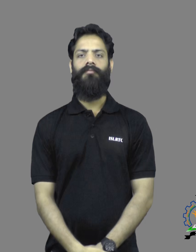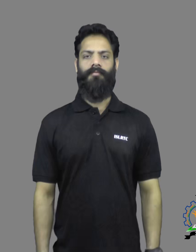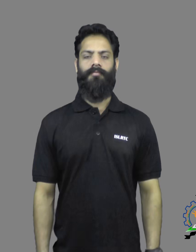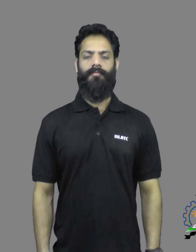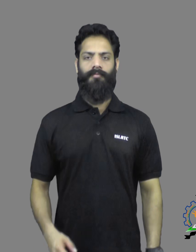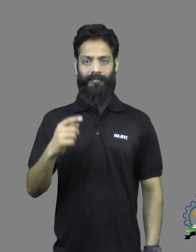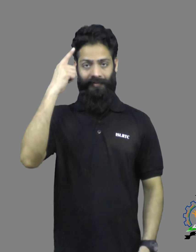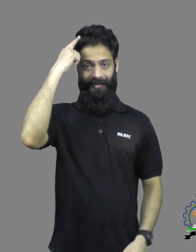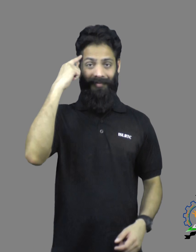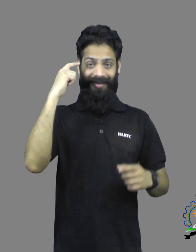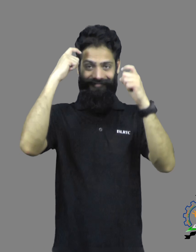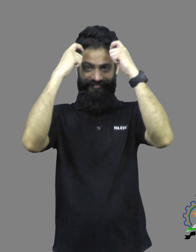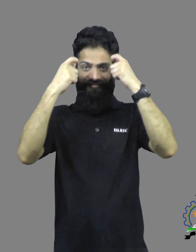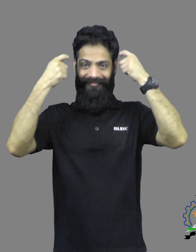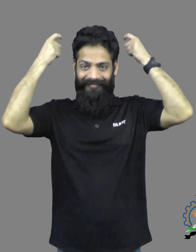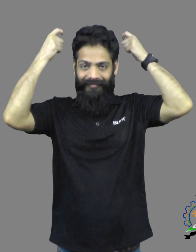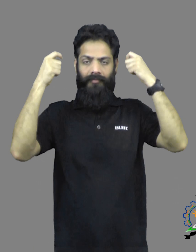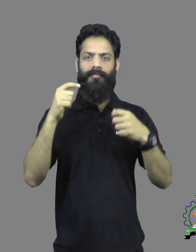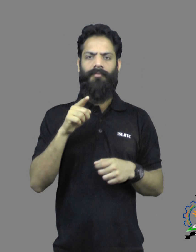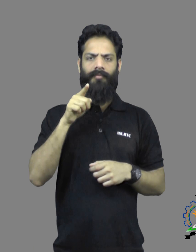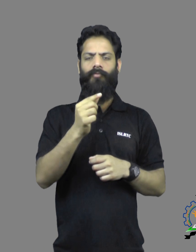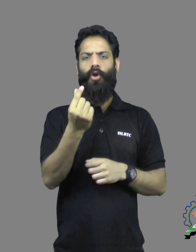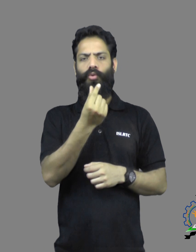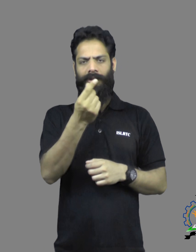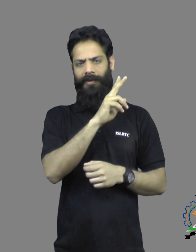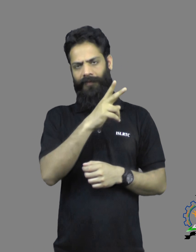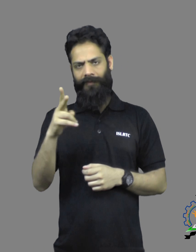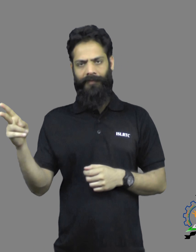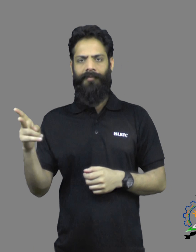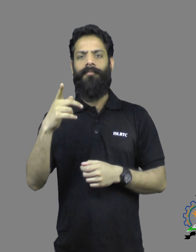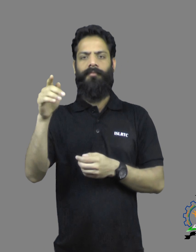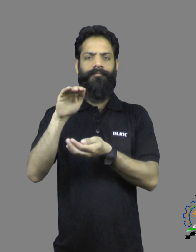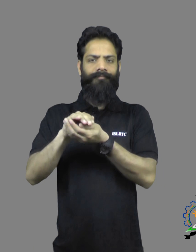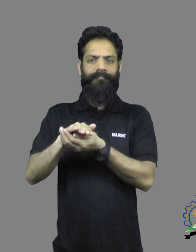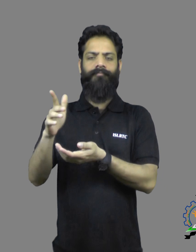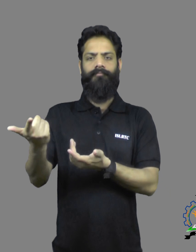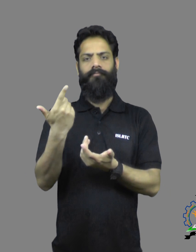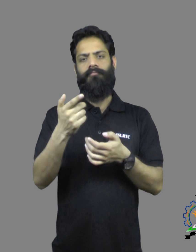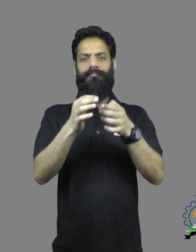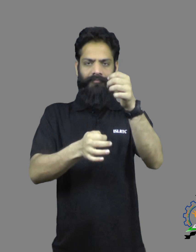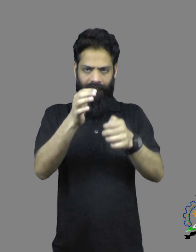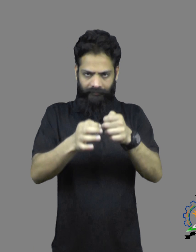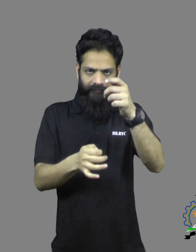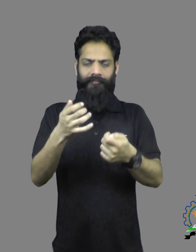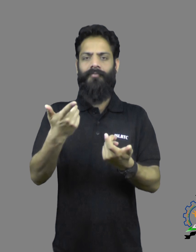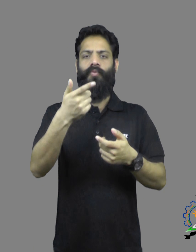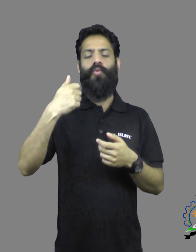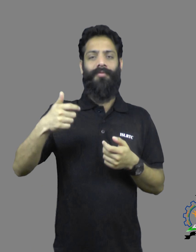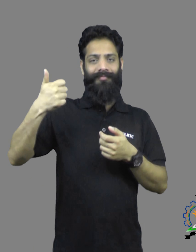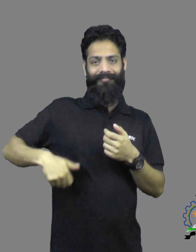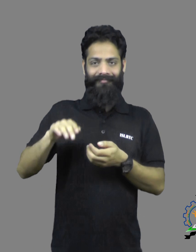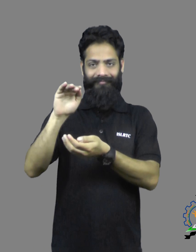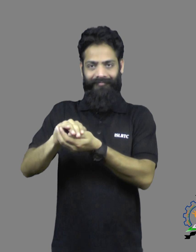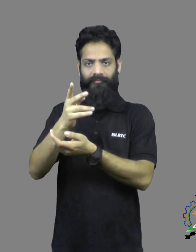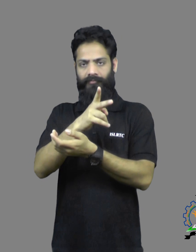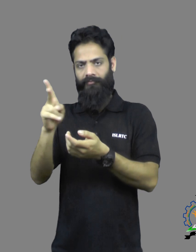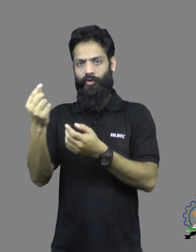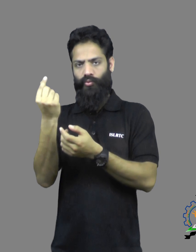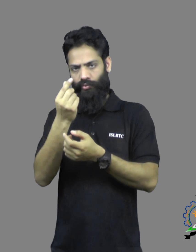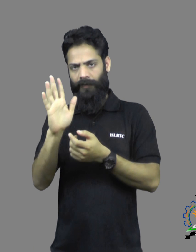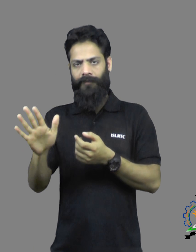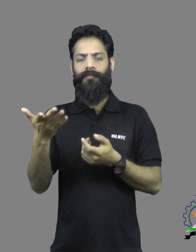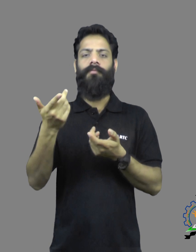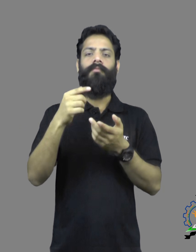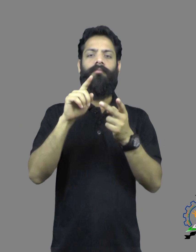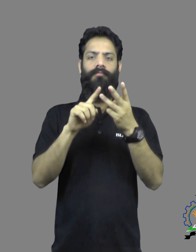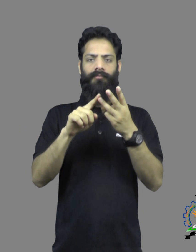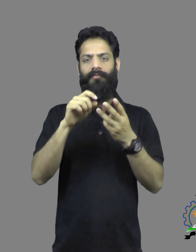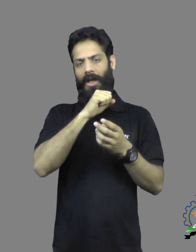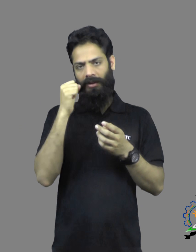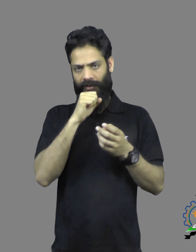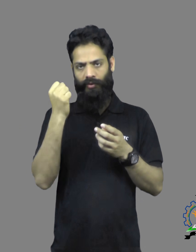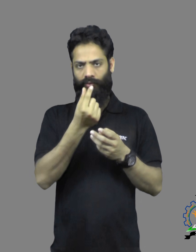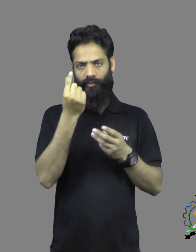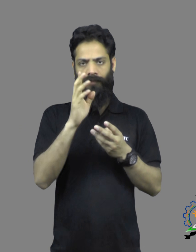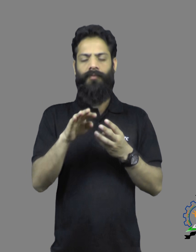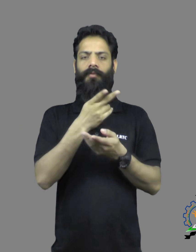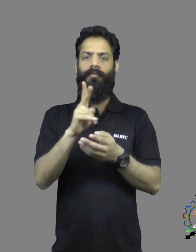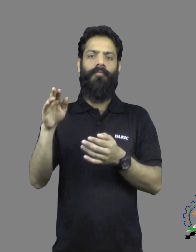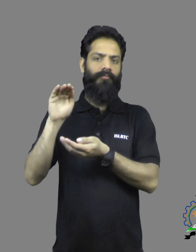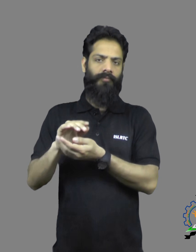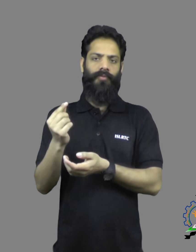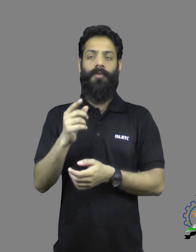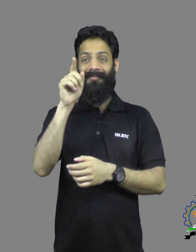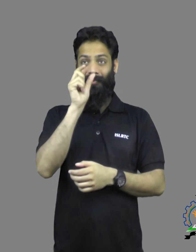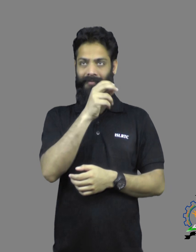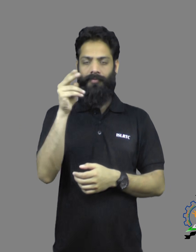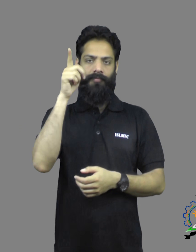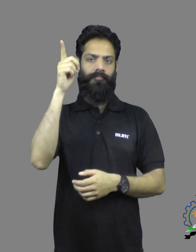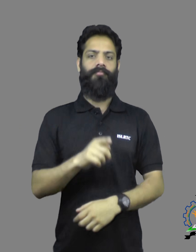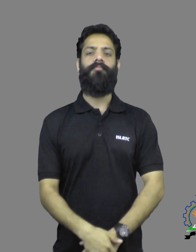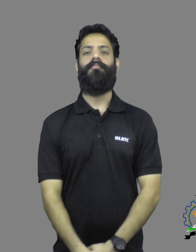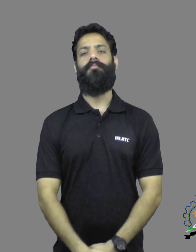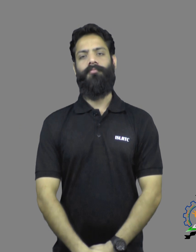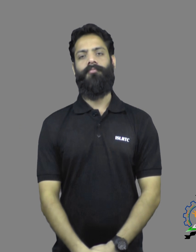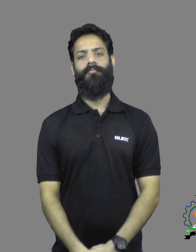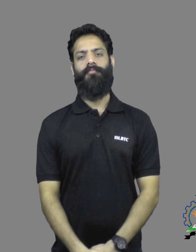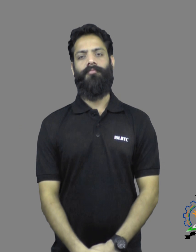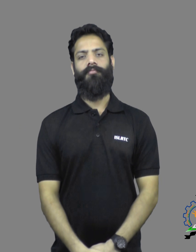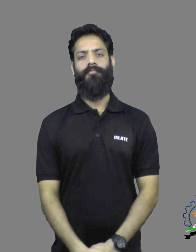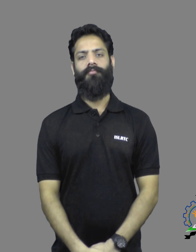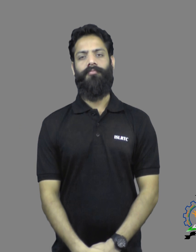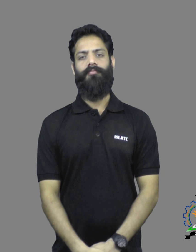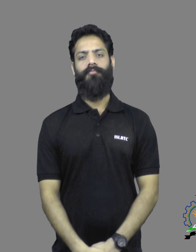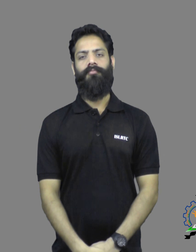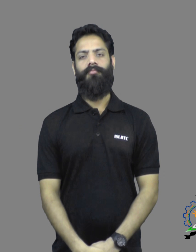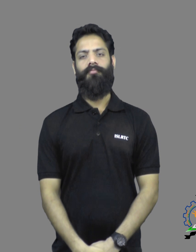Buffalow Farming